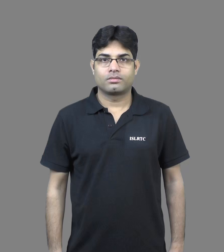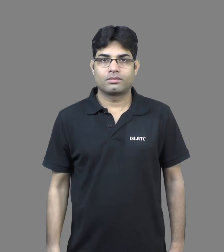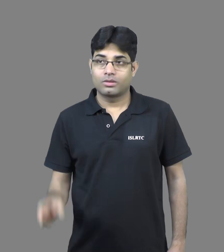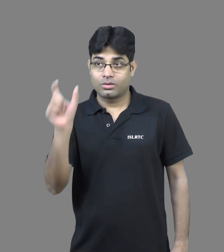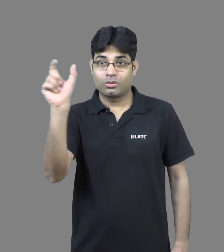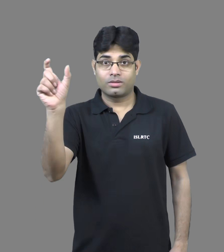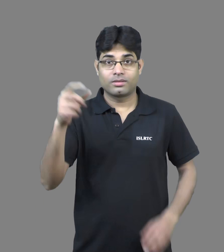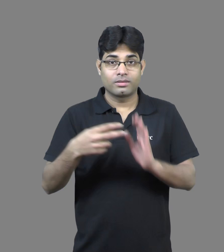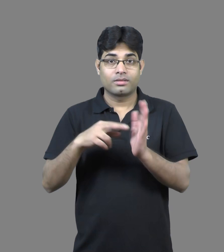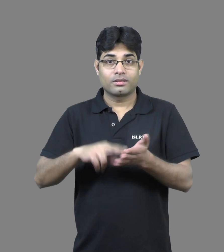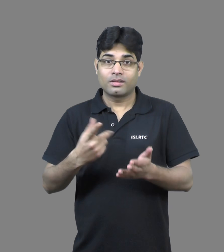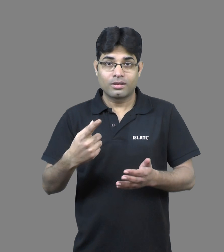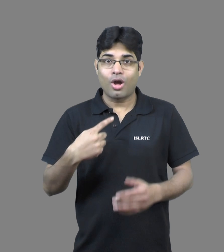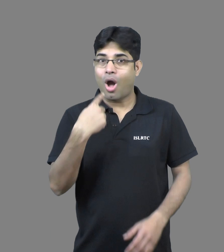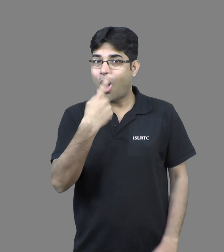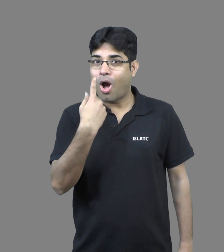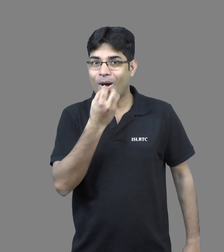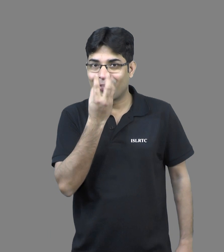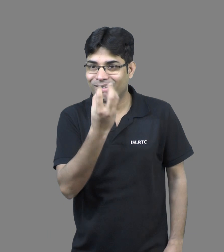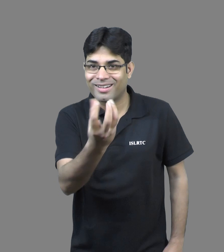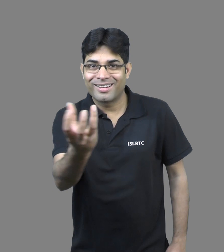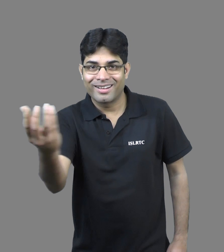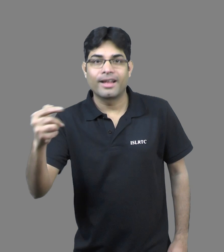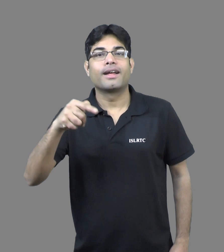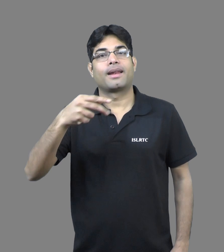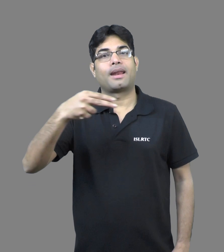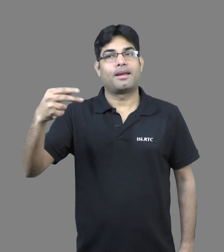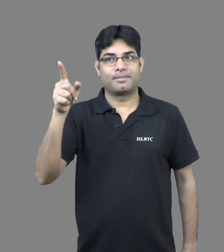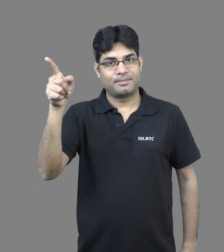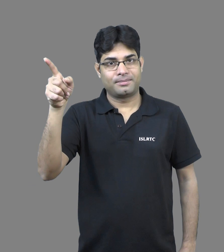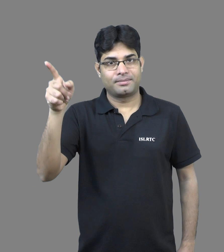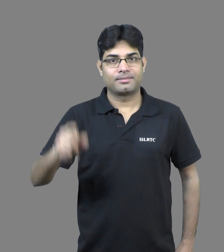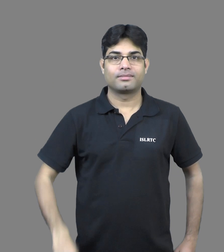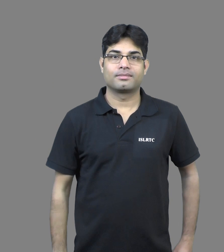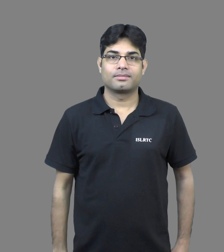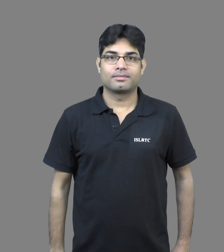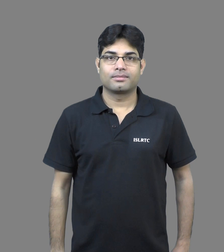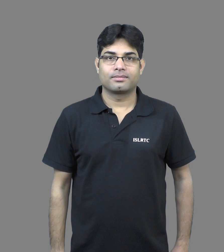Duranta Spinosa